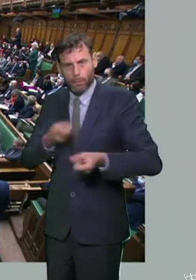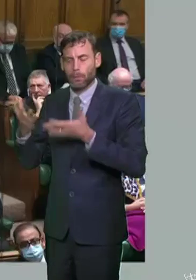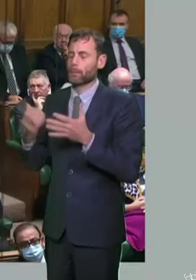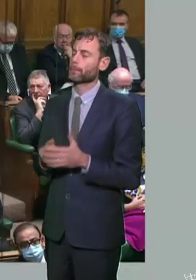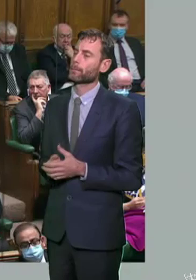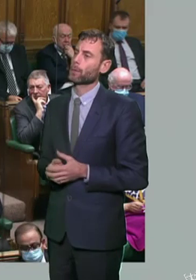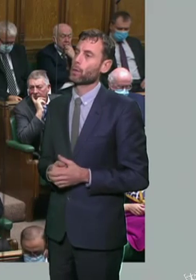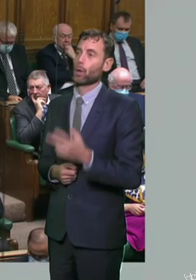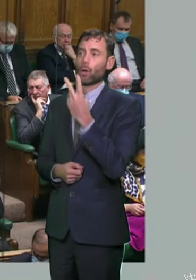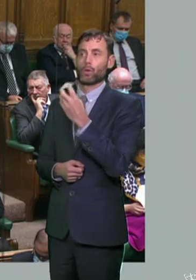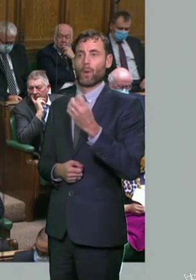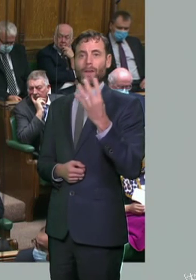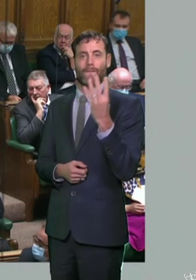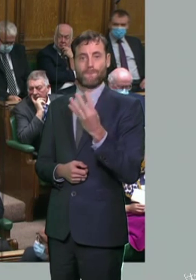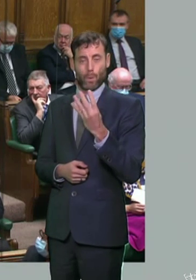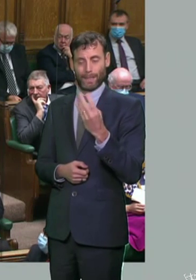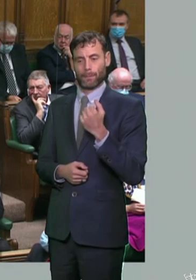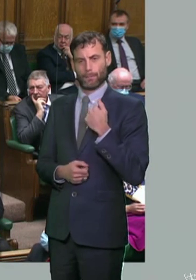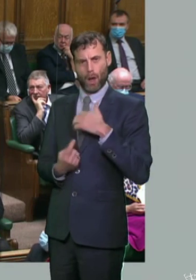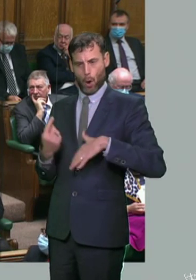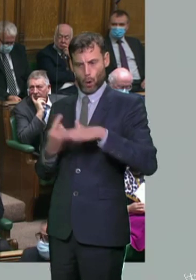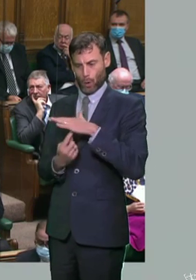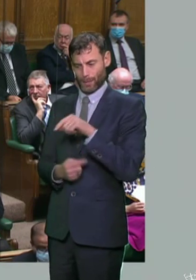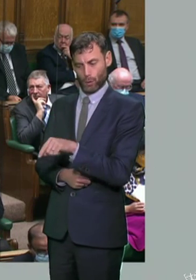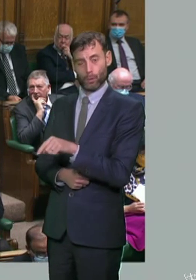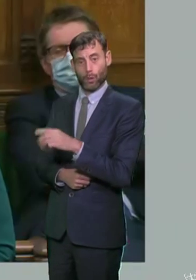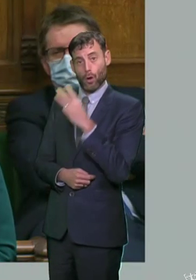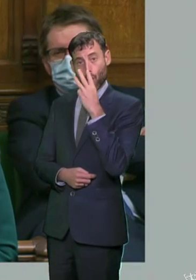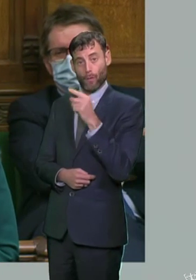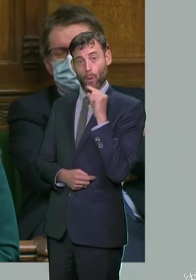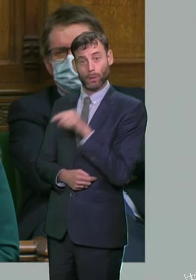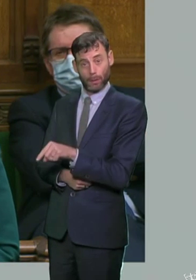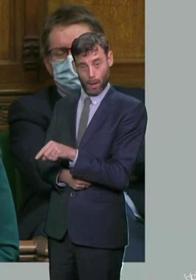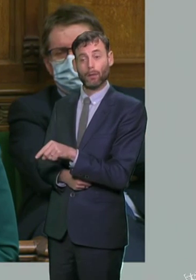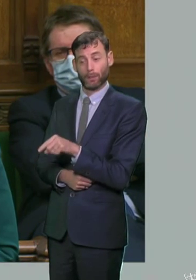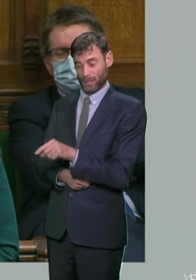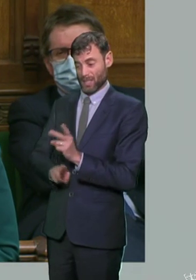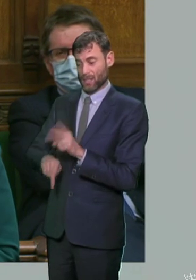In 2014, my constituent’s three-year-old son Freddie Hussey was killed by an unsafe trailer.